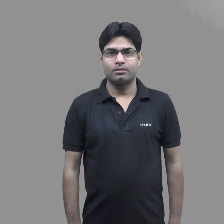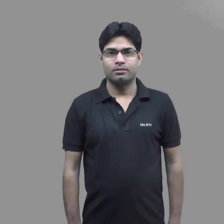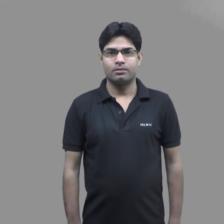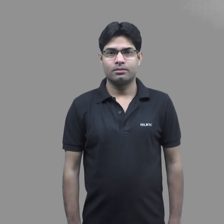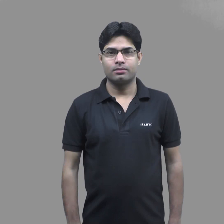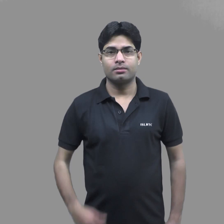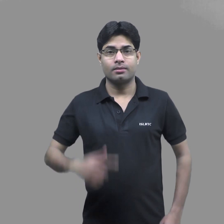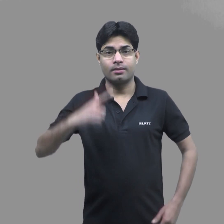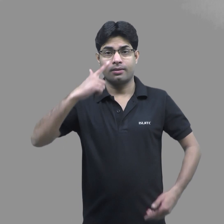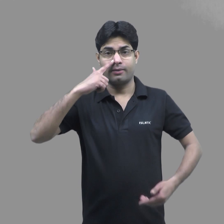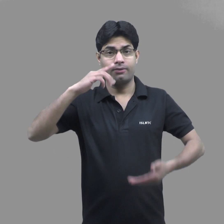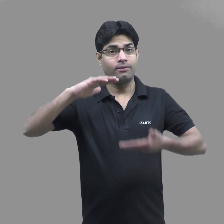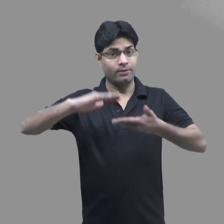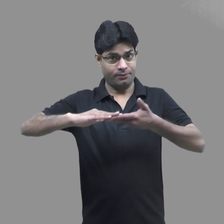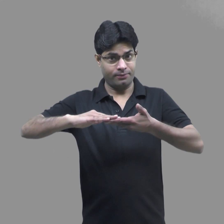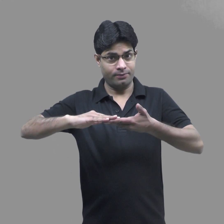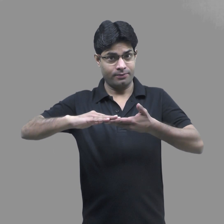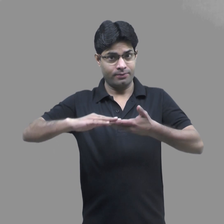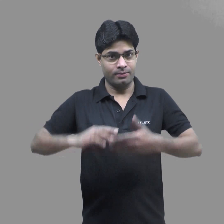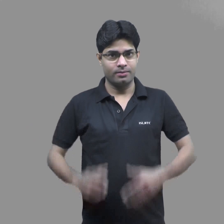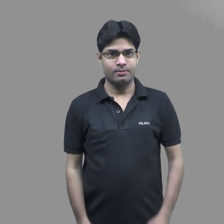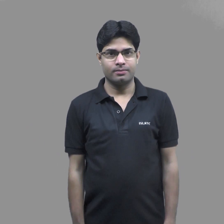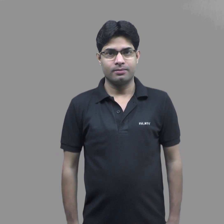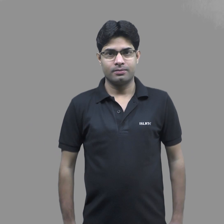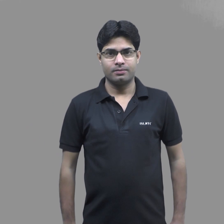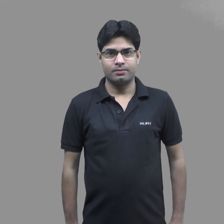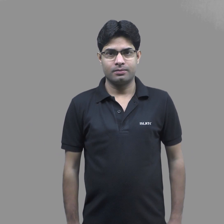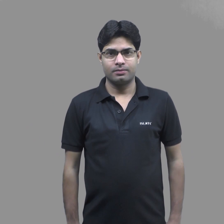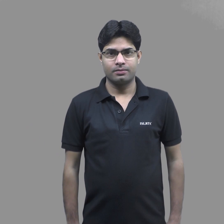Wife